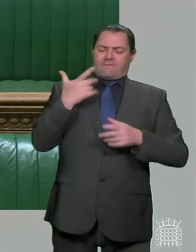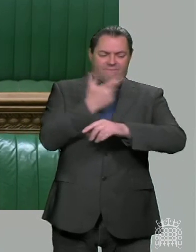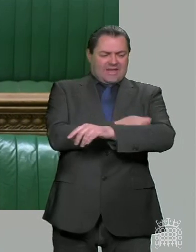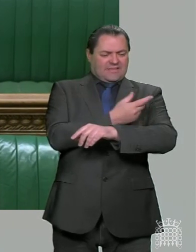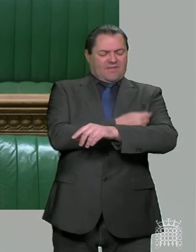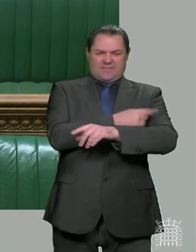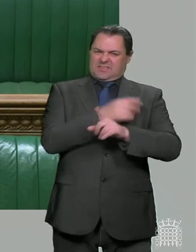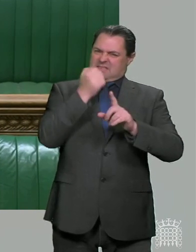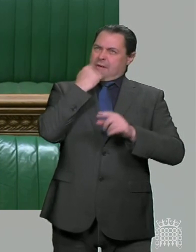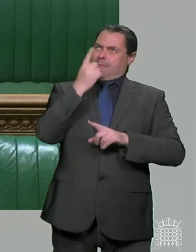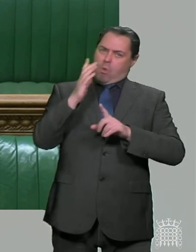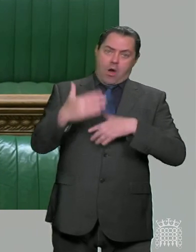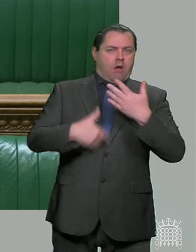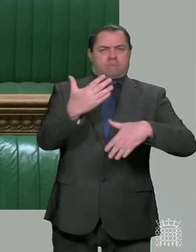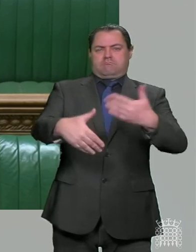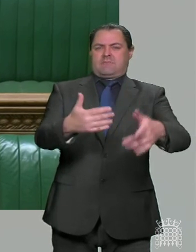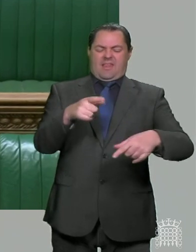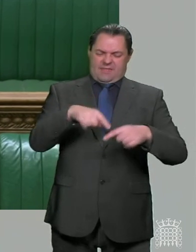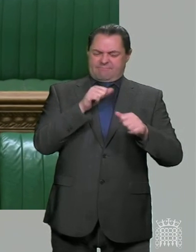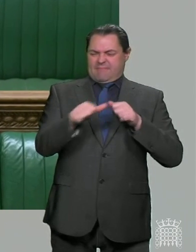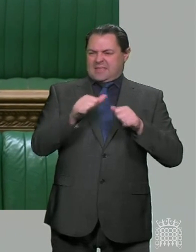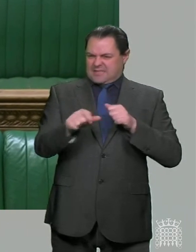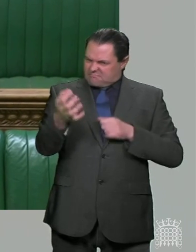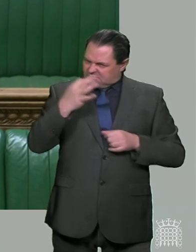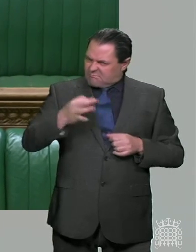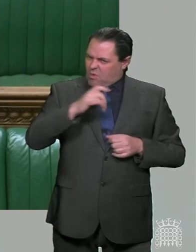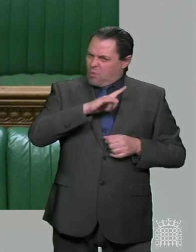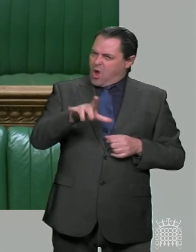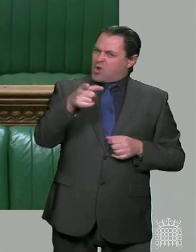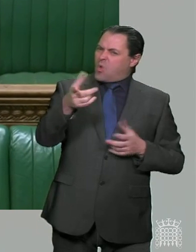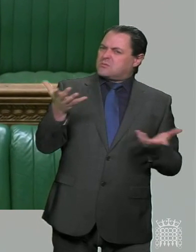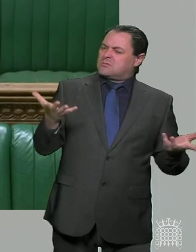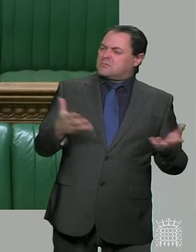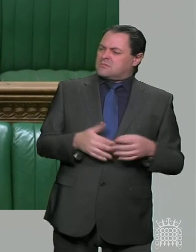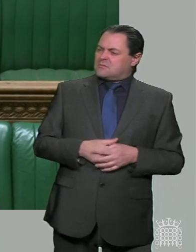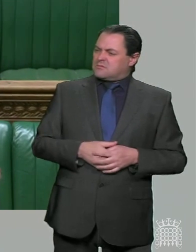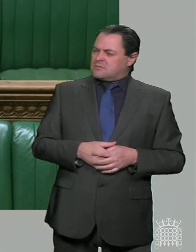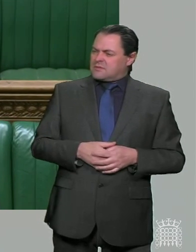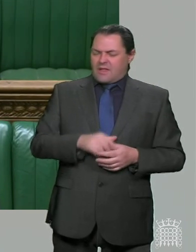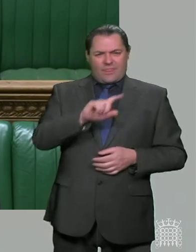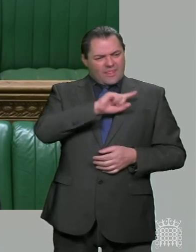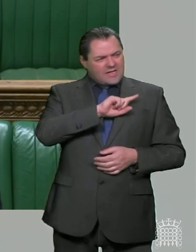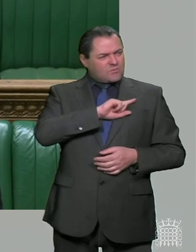I would have thought that that was a much more profitable line of inquiry for the right honourable and learned Gentleman today.